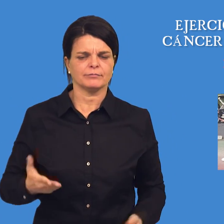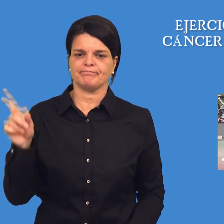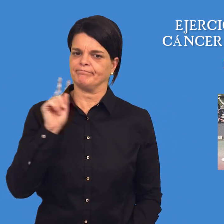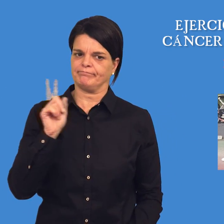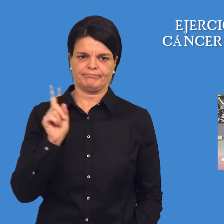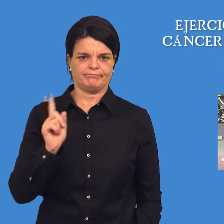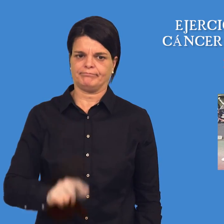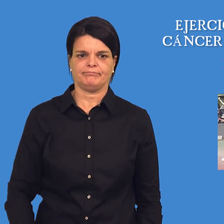no